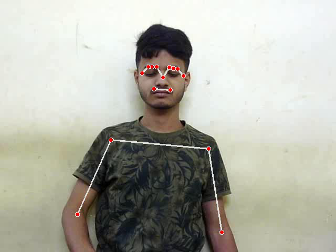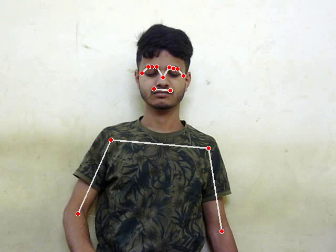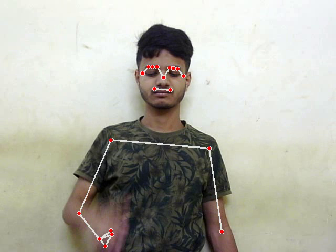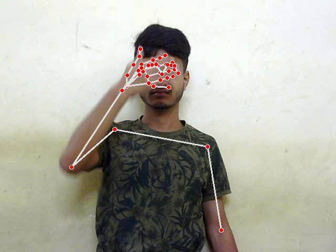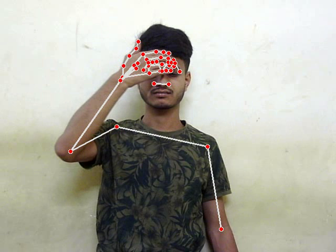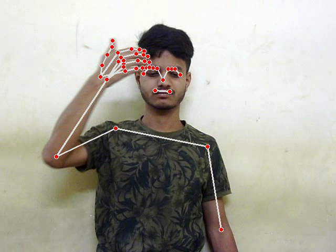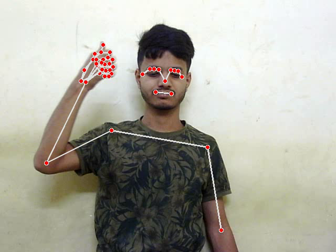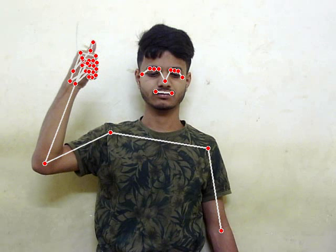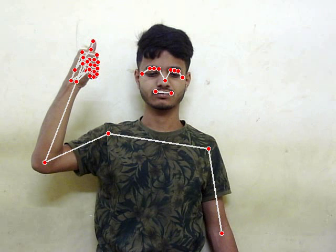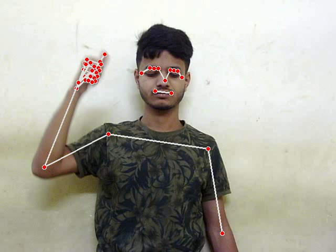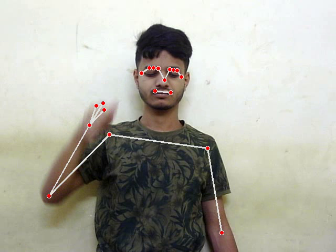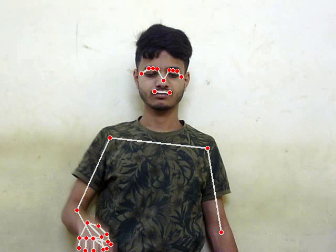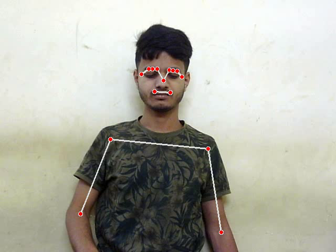forget